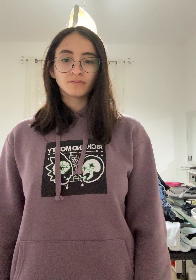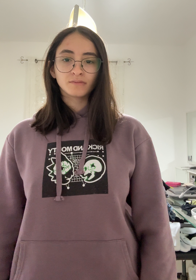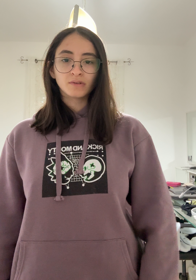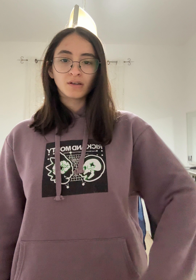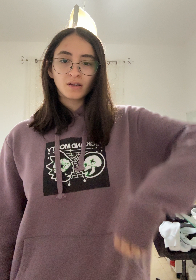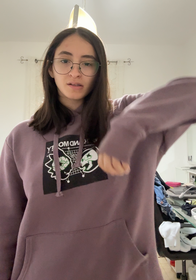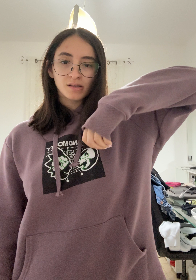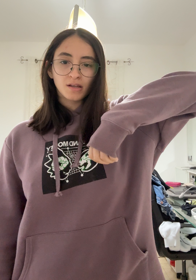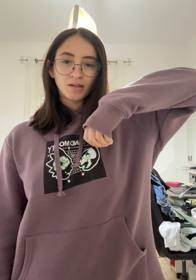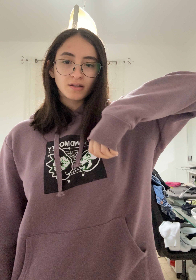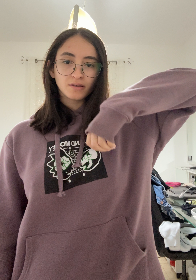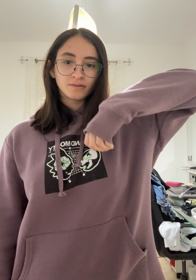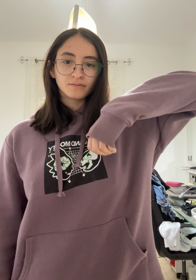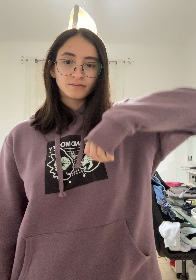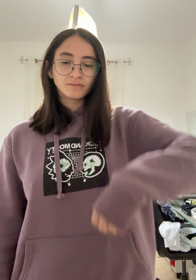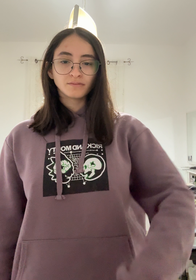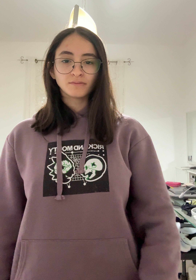שקית